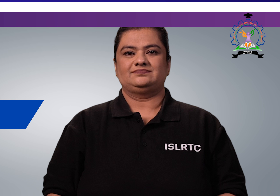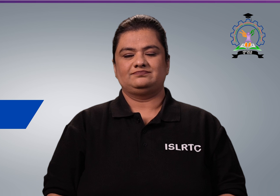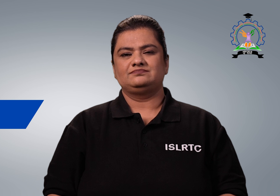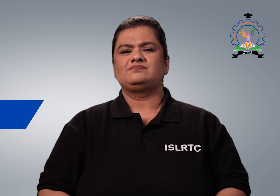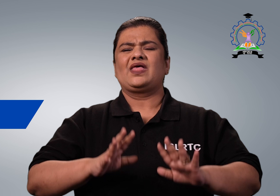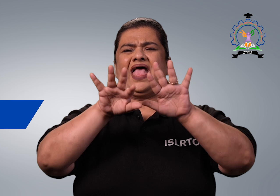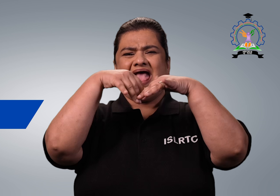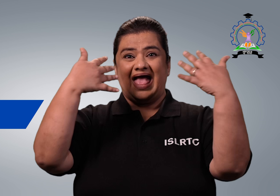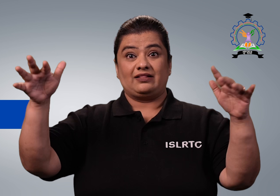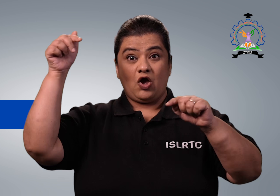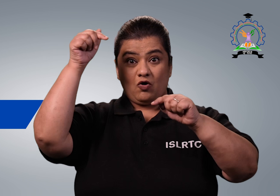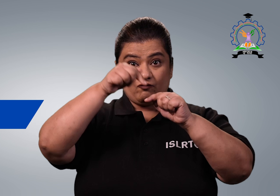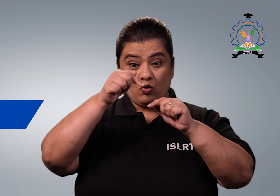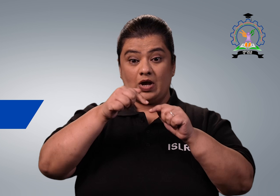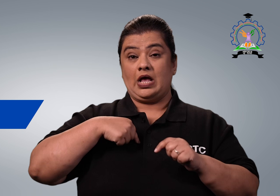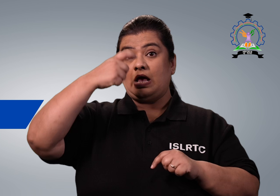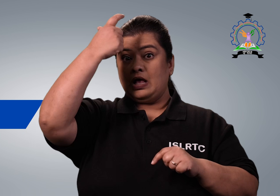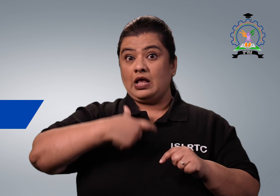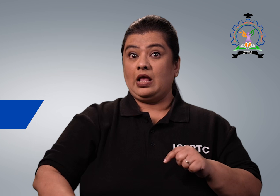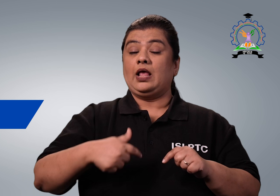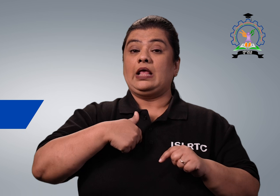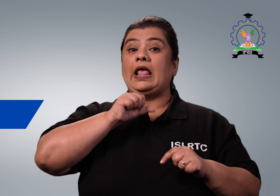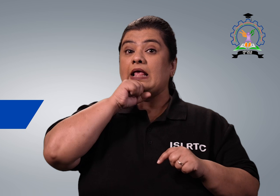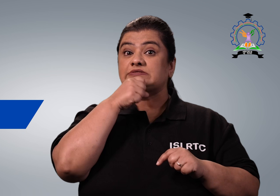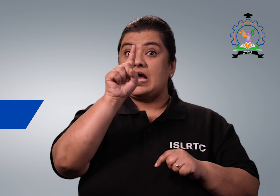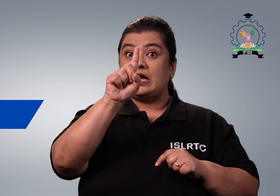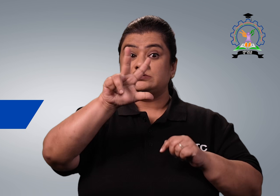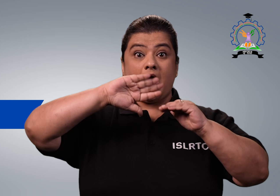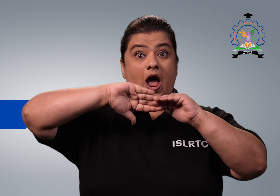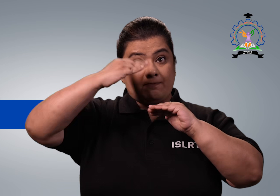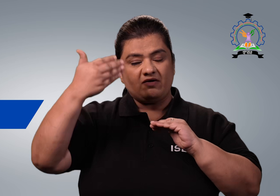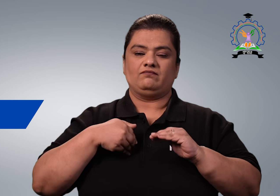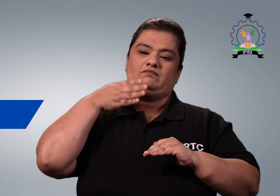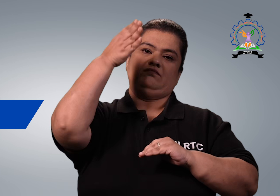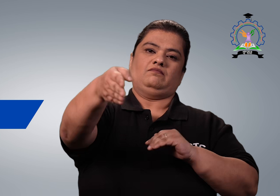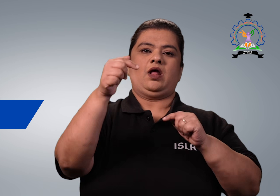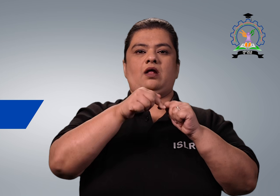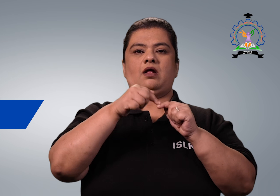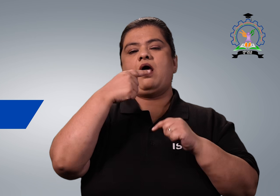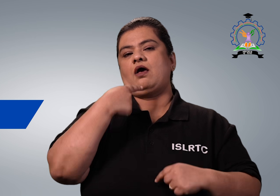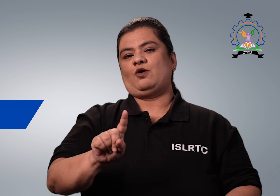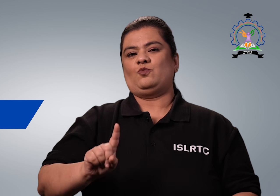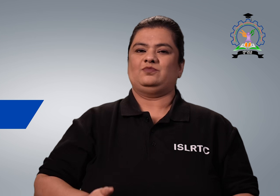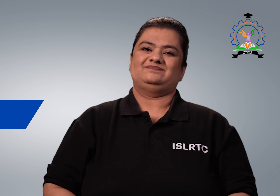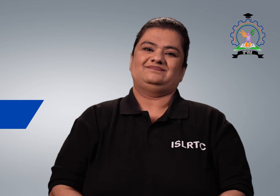An individual aged 18 or older who is eligible to cast a vote, is known as a voter.